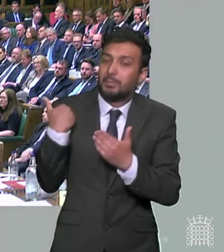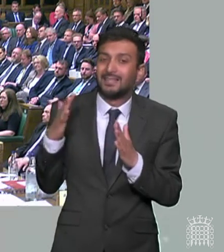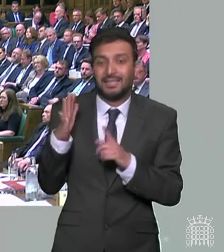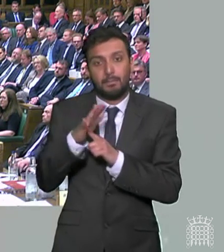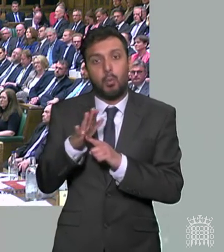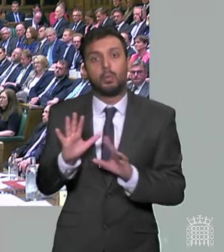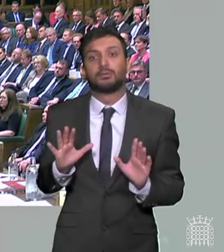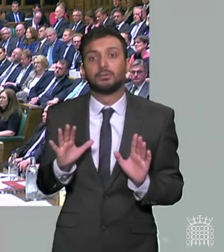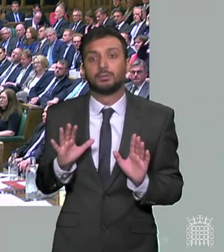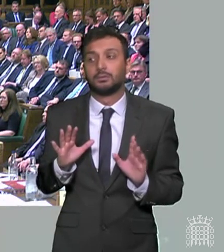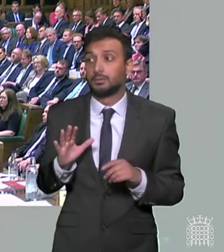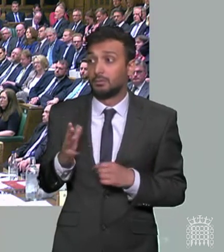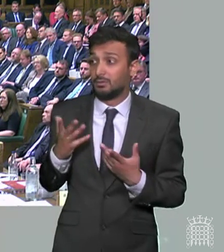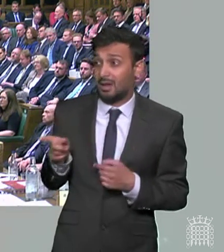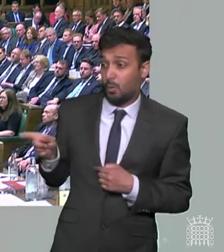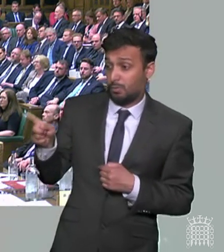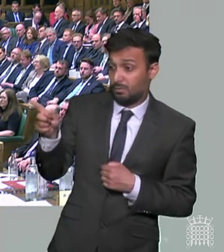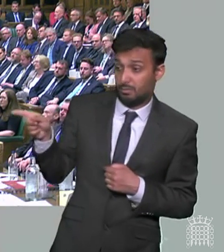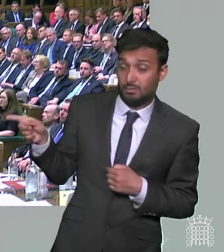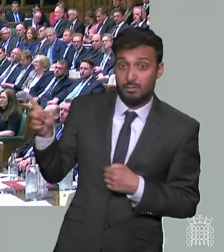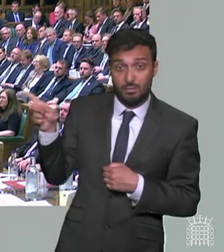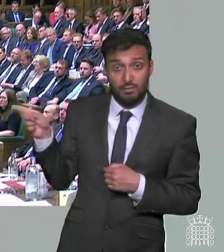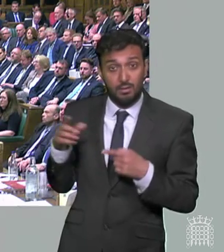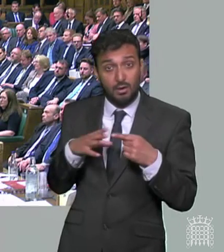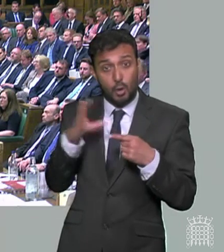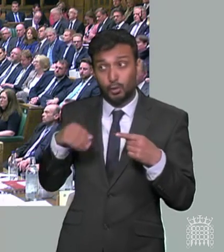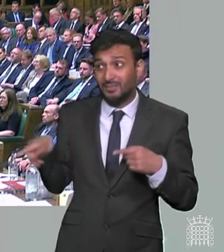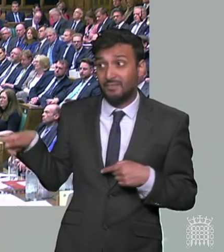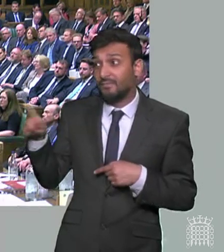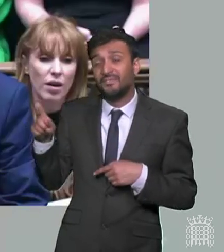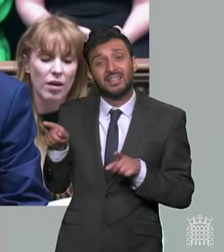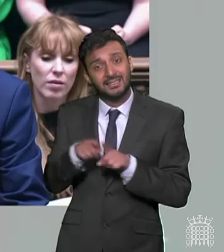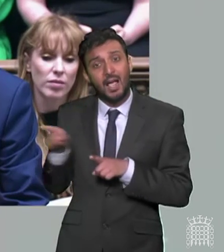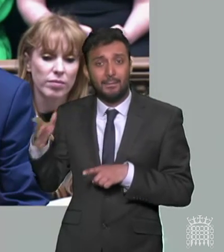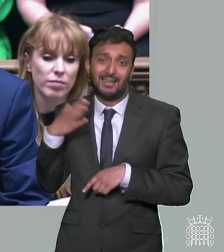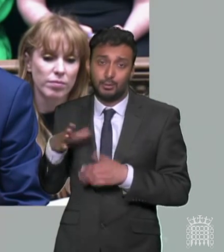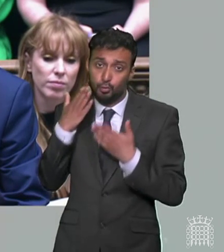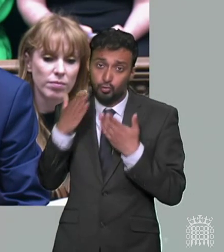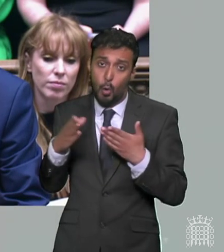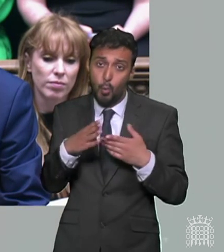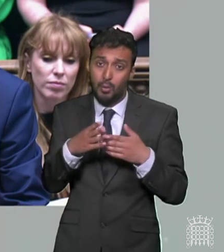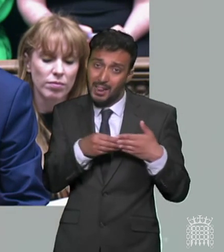Conservative Members now also need to show leadership.